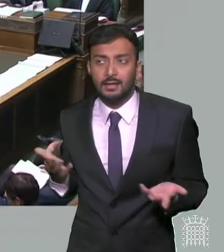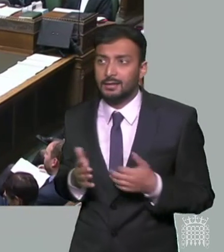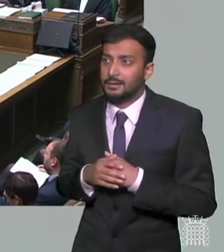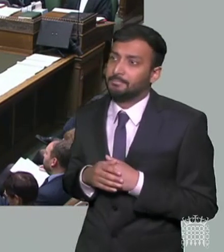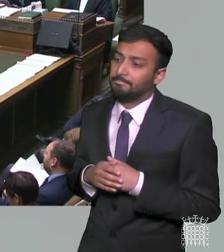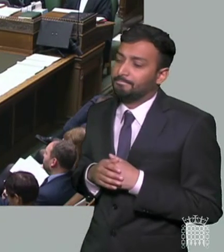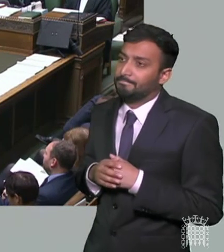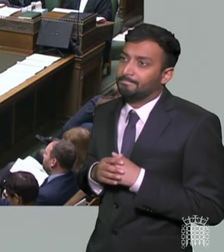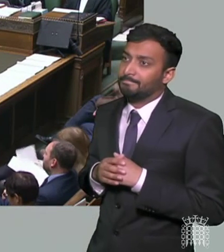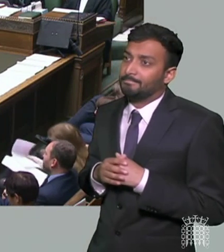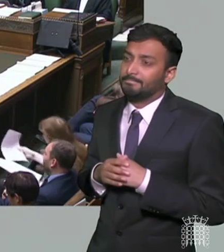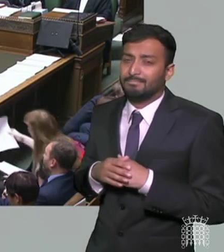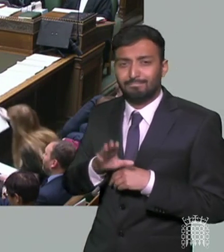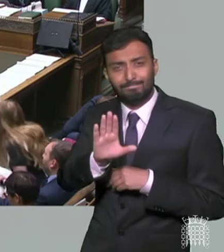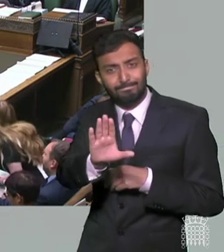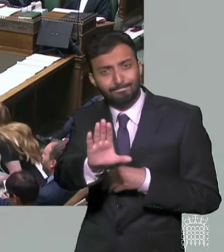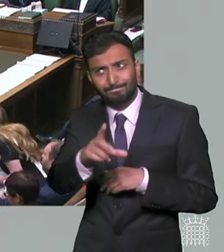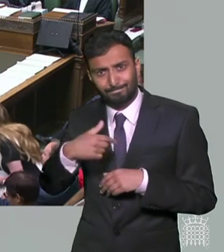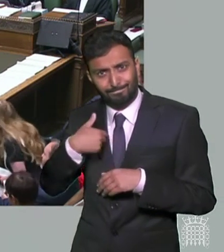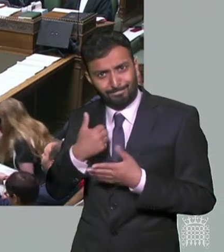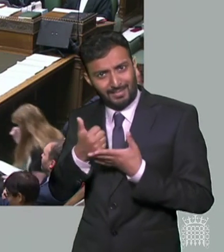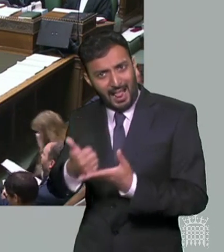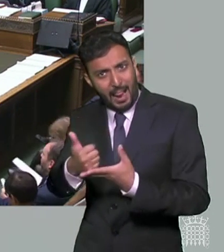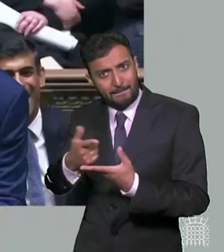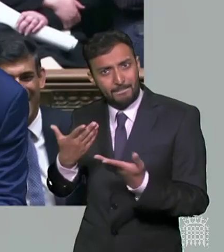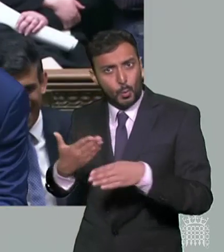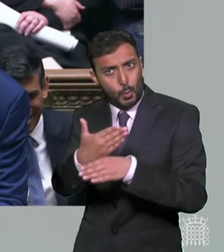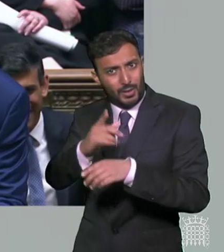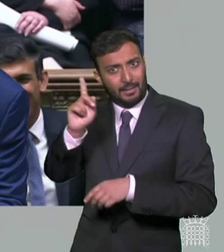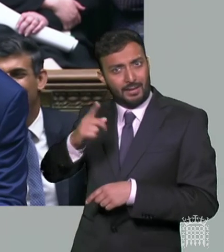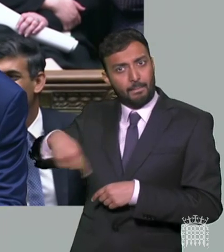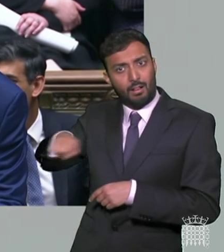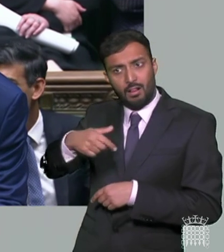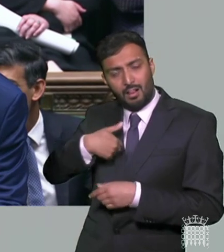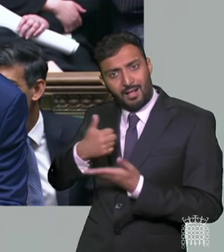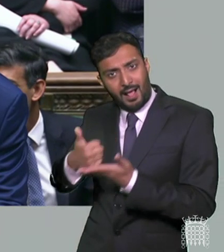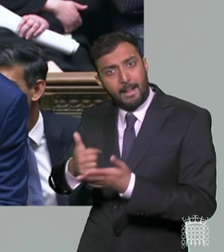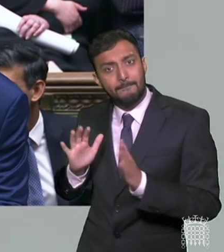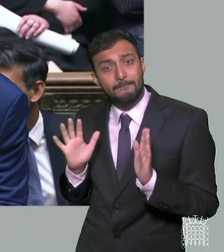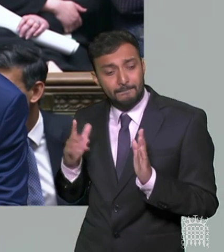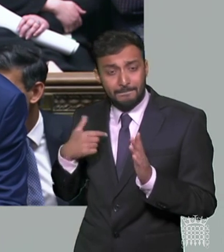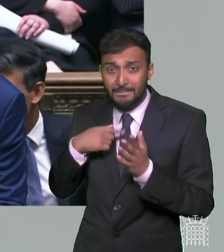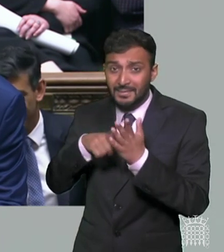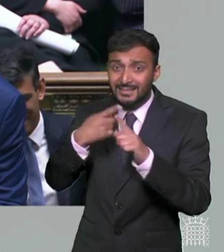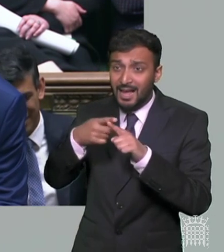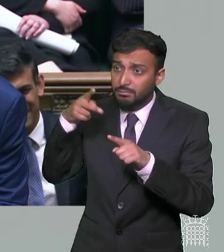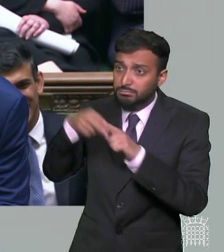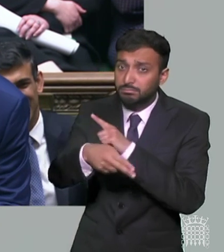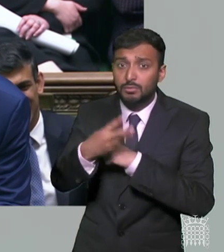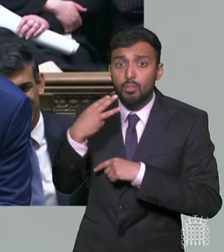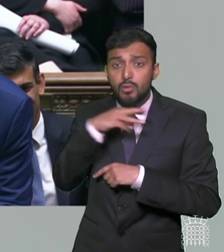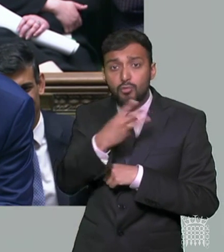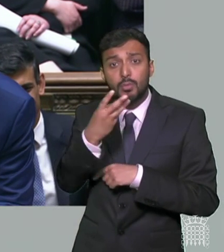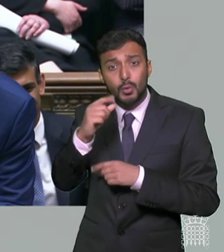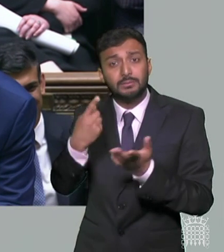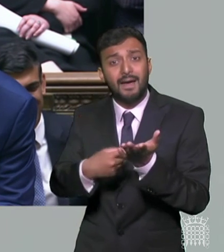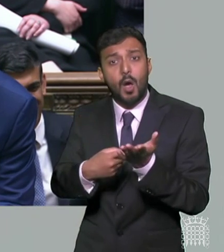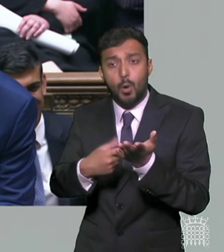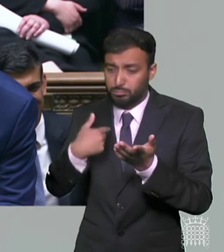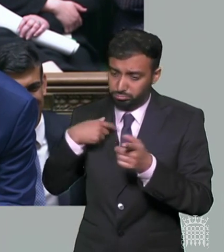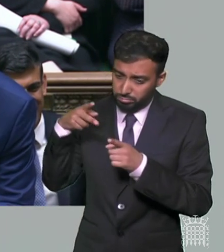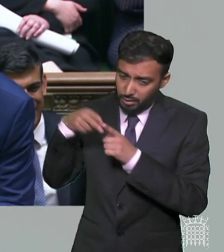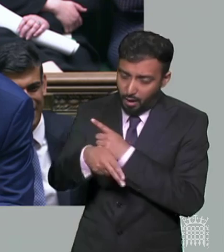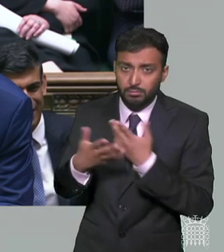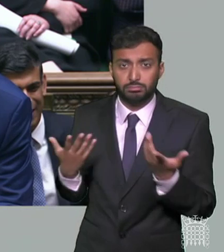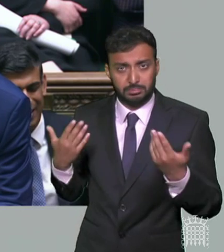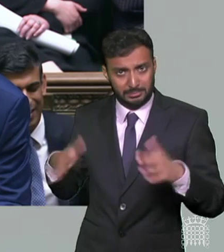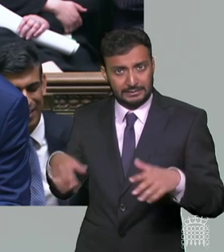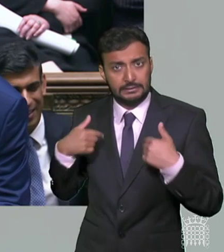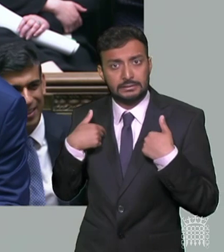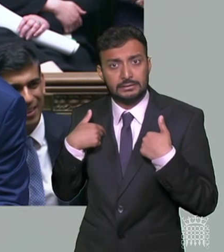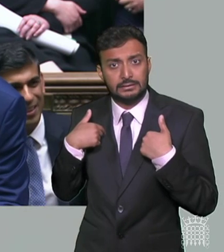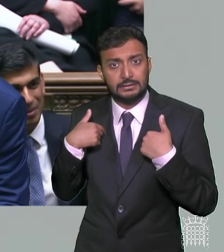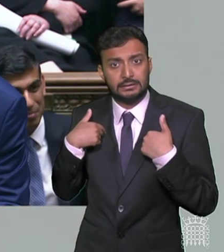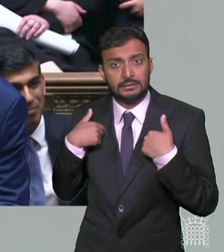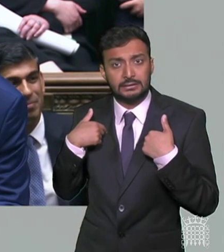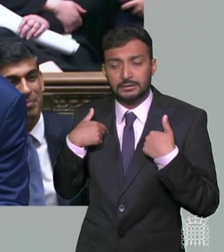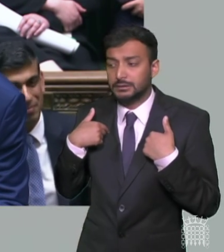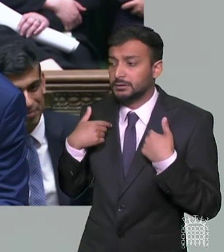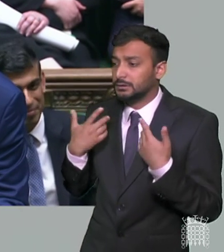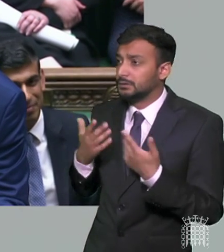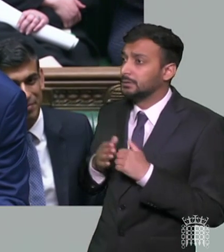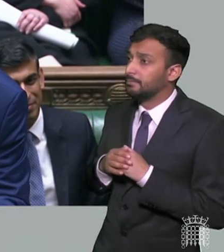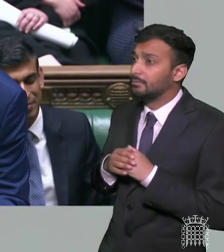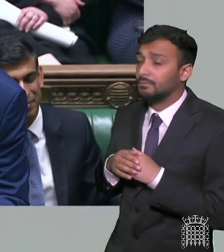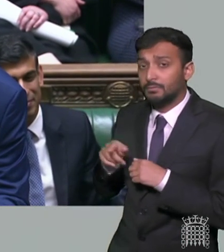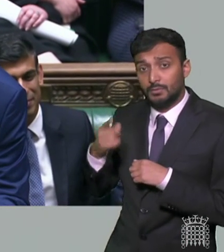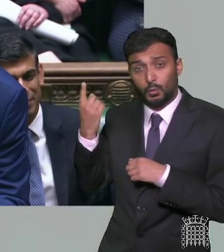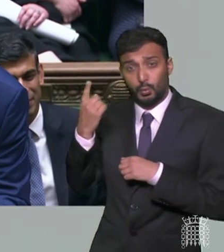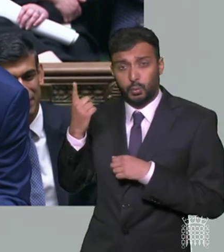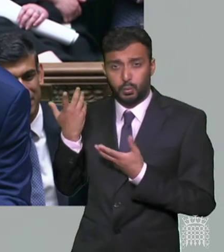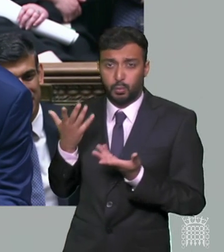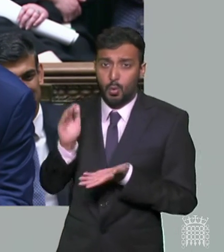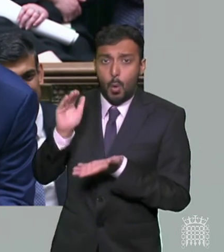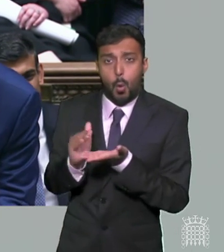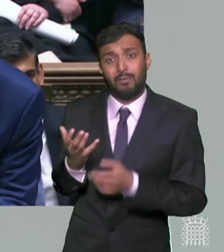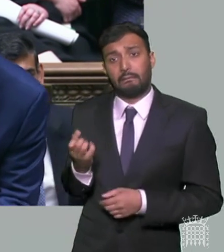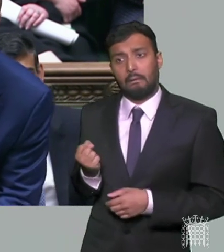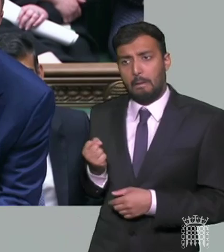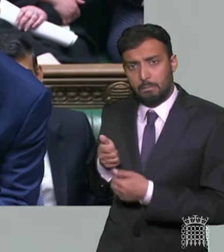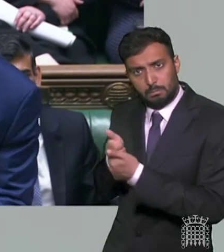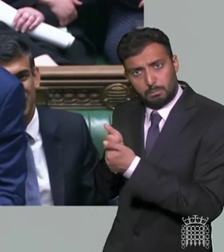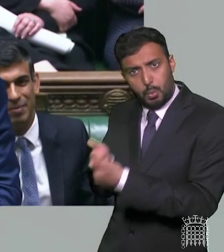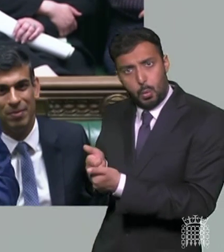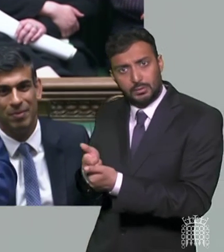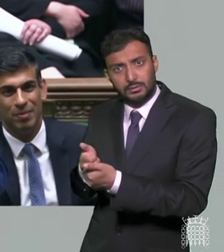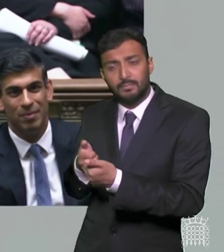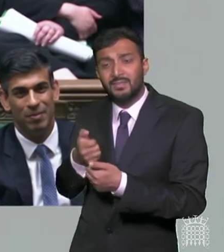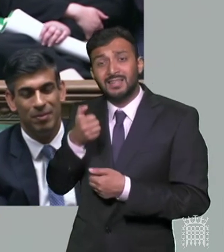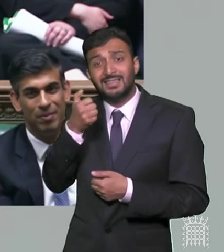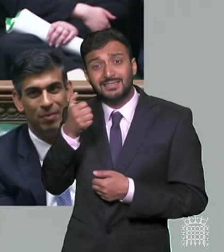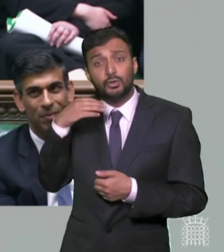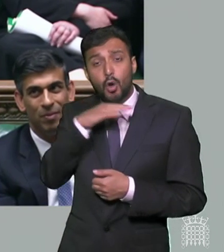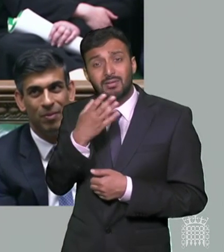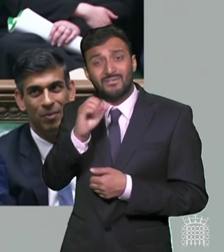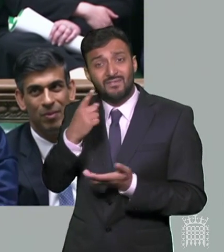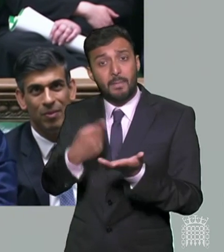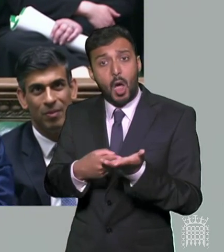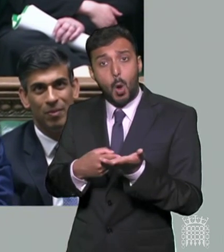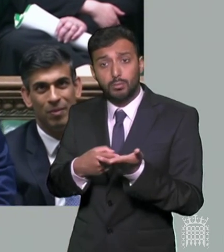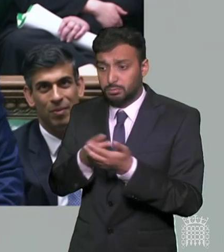We are the ones helping working people with a tax cut of £330, with support for those on the lowest incomes, with the £650 support for 8 million people on